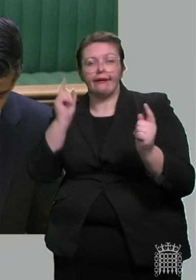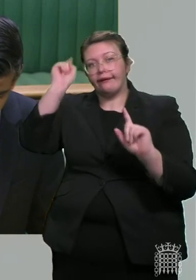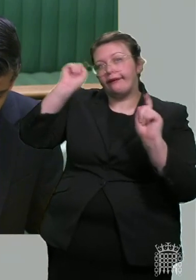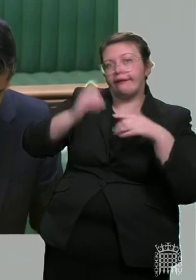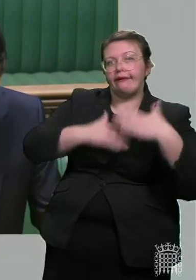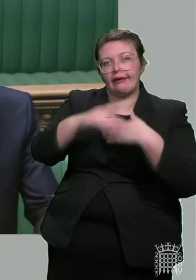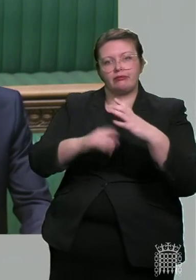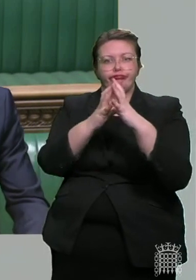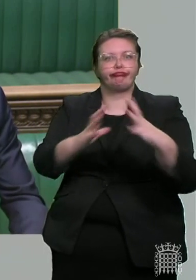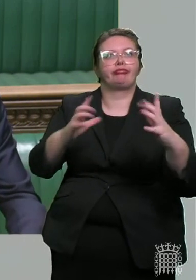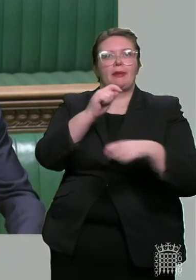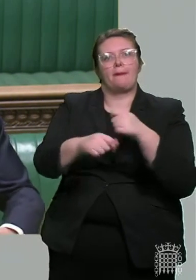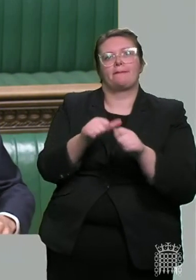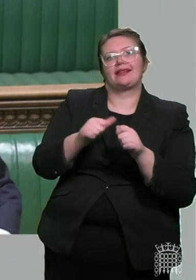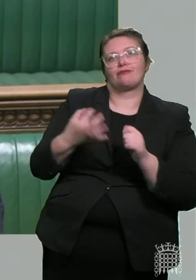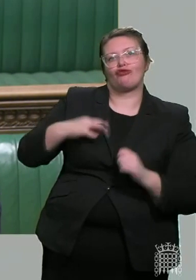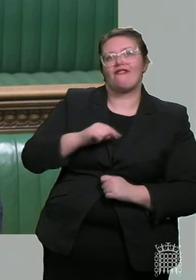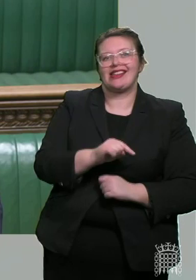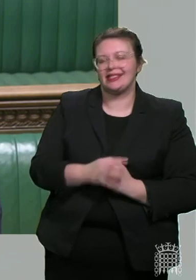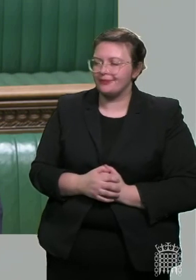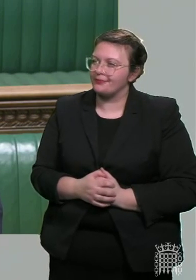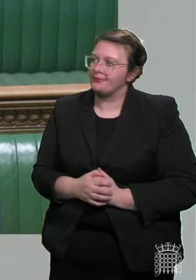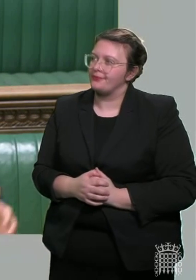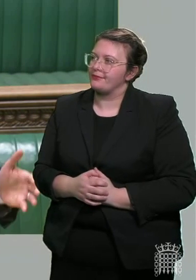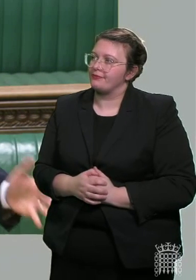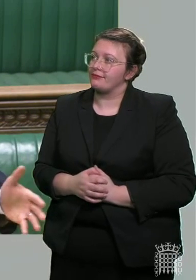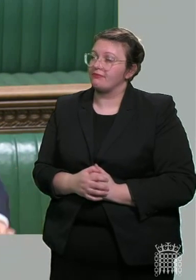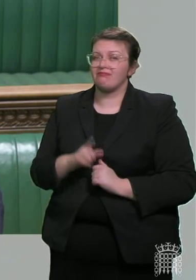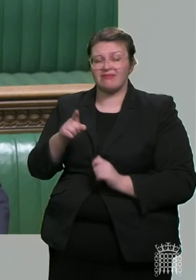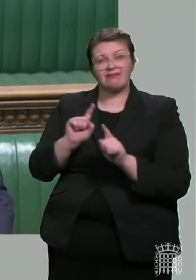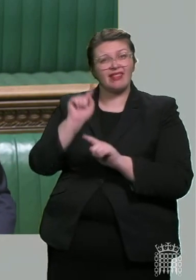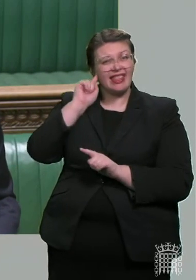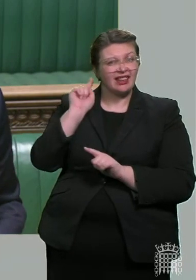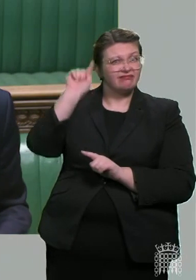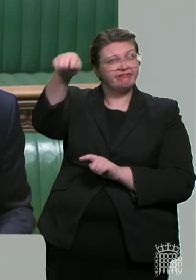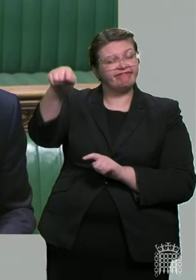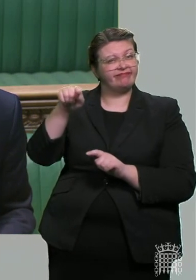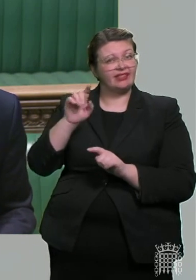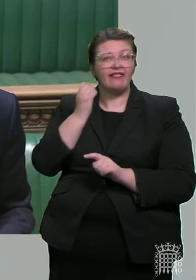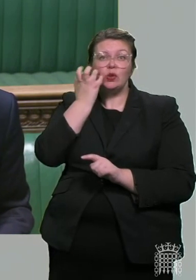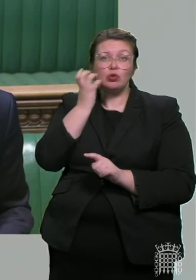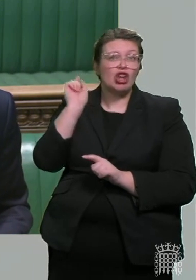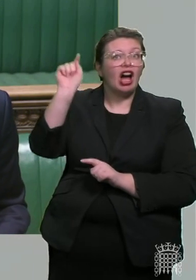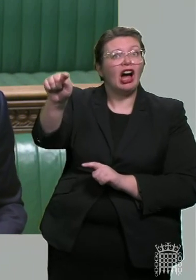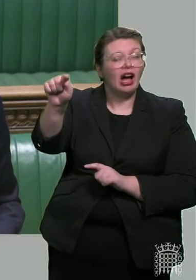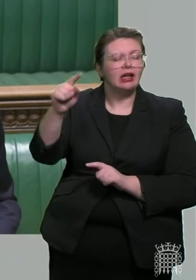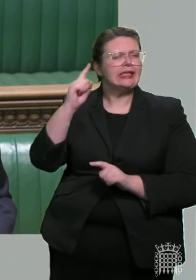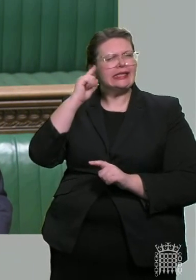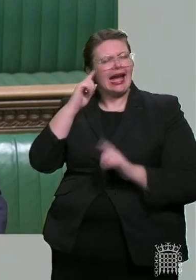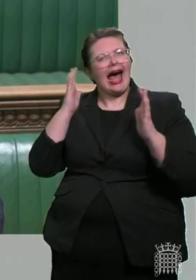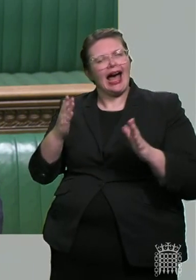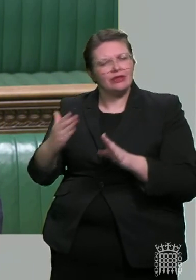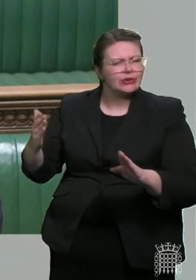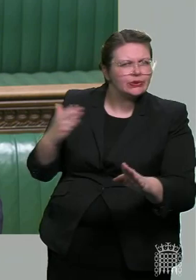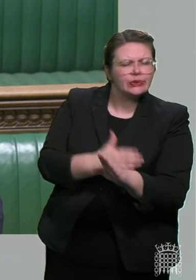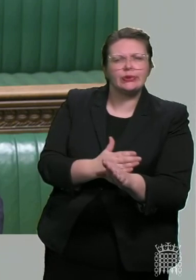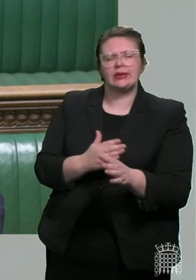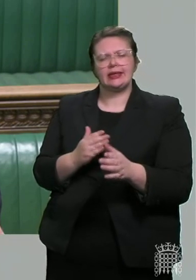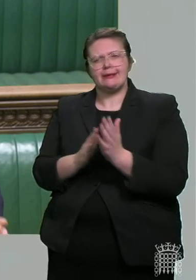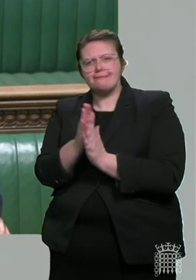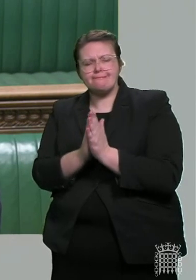A future economy requires us to be at the forefront of the next scientific and technological revolutions.